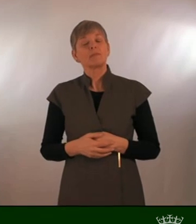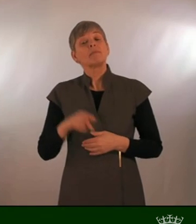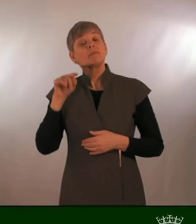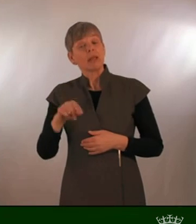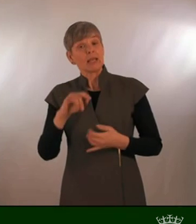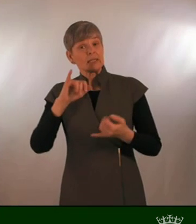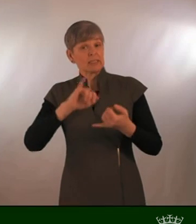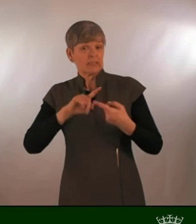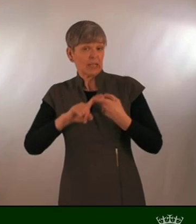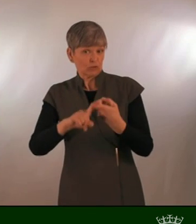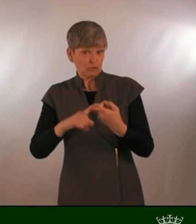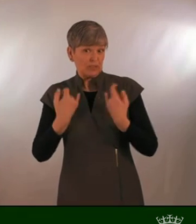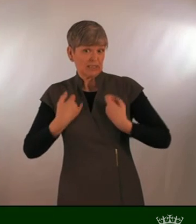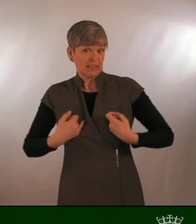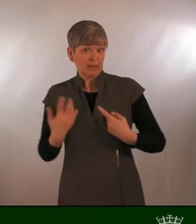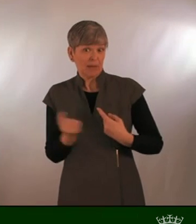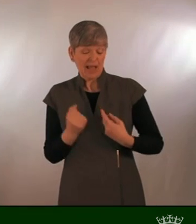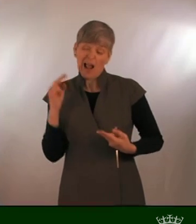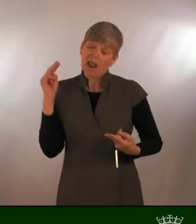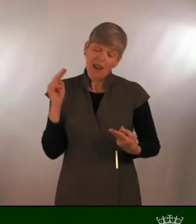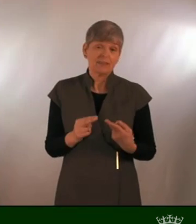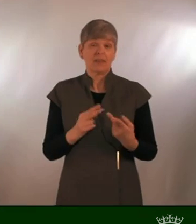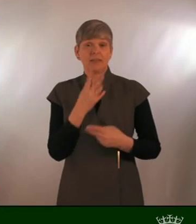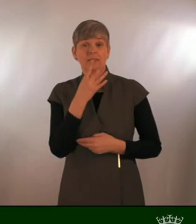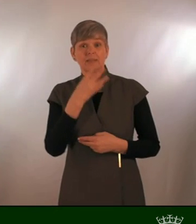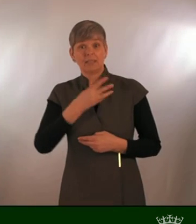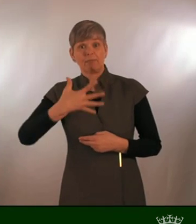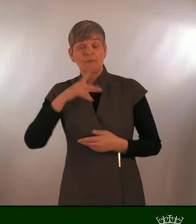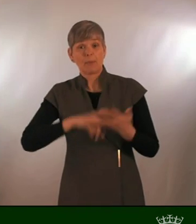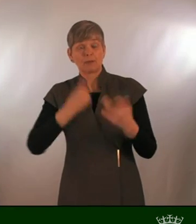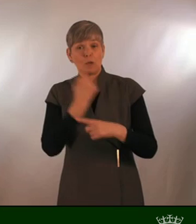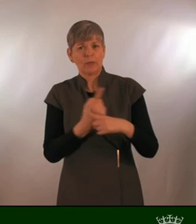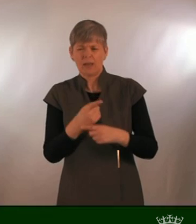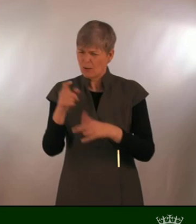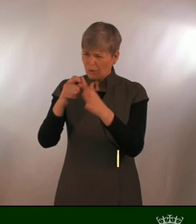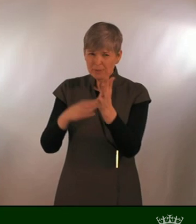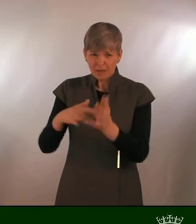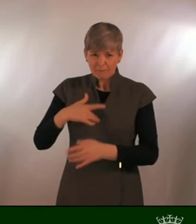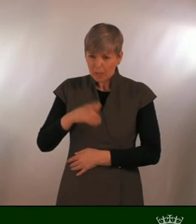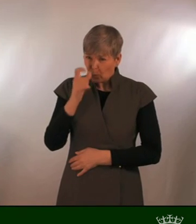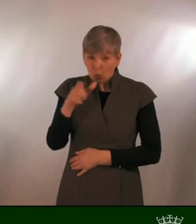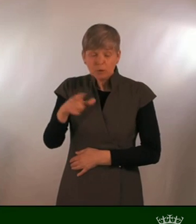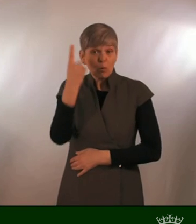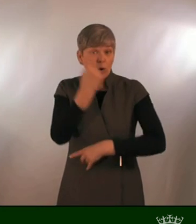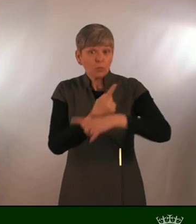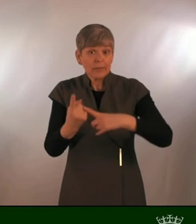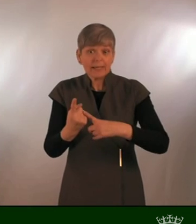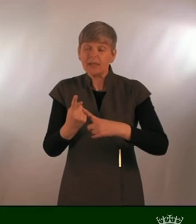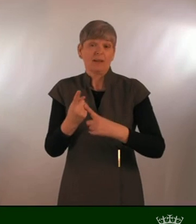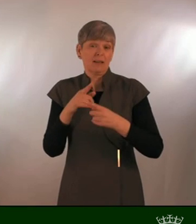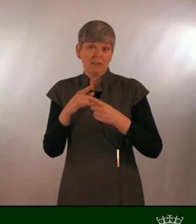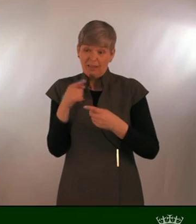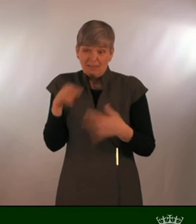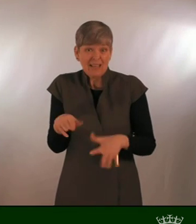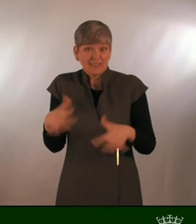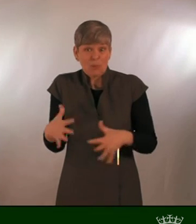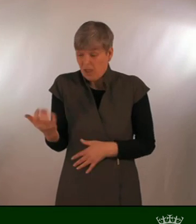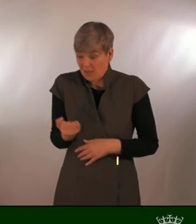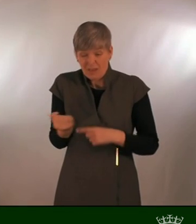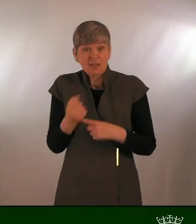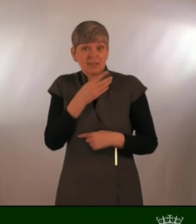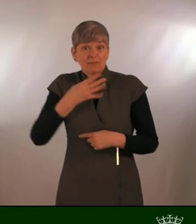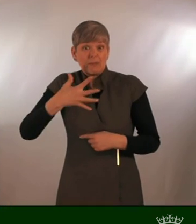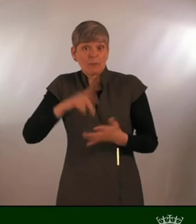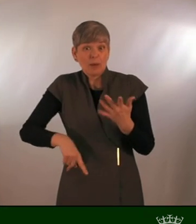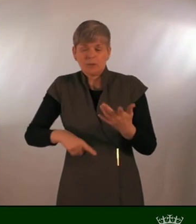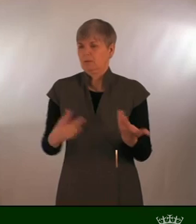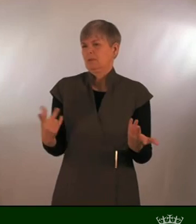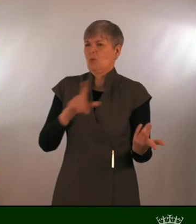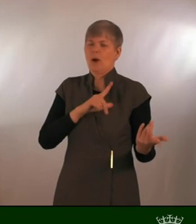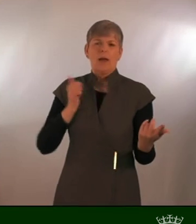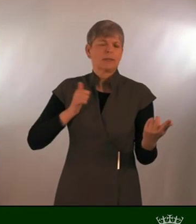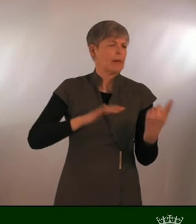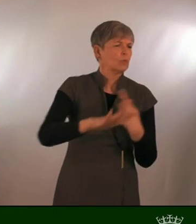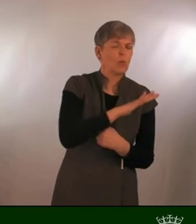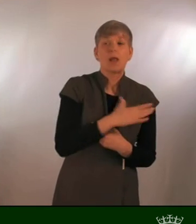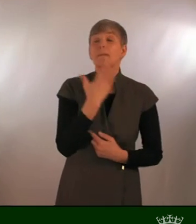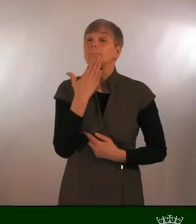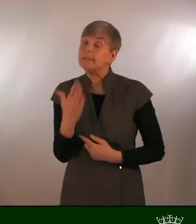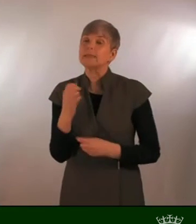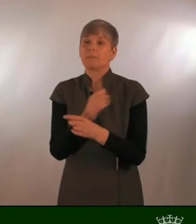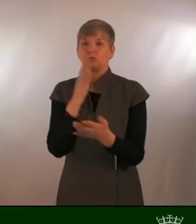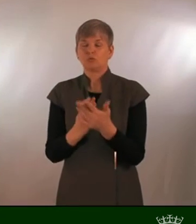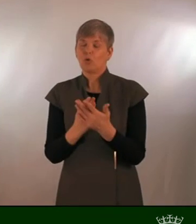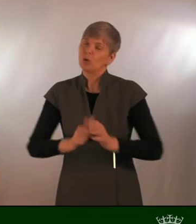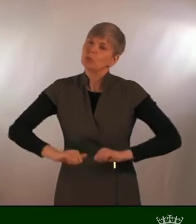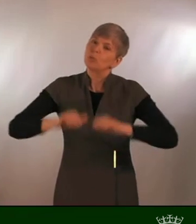It is less than £95 a week. If the Prime Minister does not think he can live on that, he should not expect our constituents to live on it either, so I urge him to act before it is too late and introduce decent sick pay for every worker in Britain.